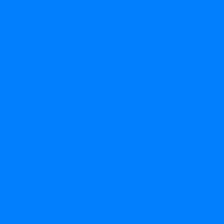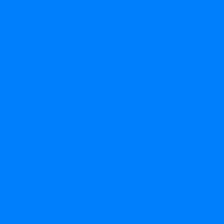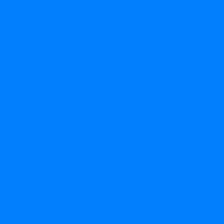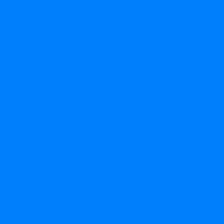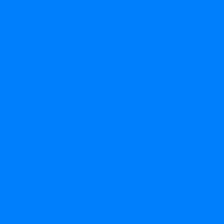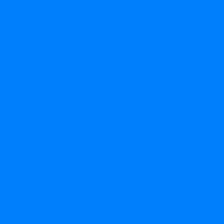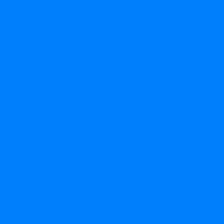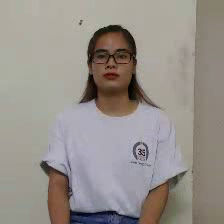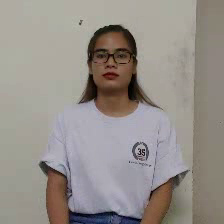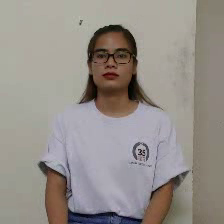An ủi